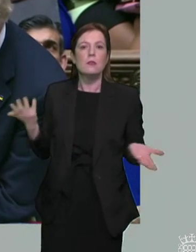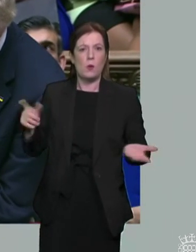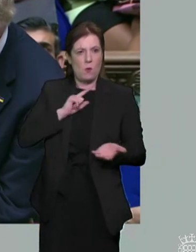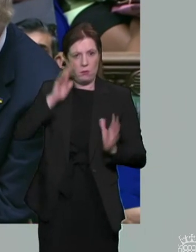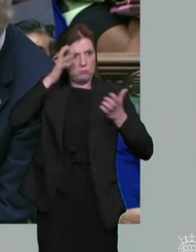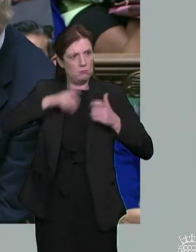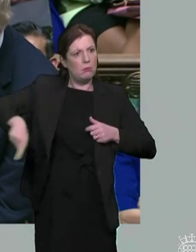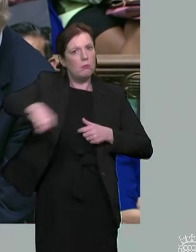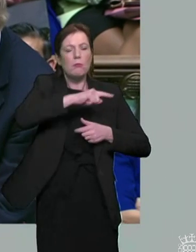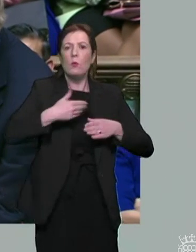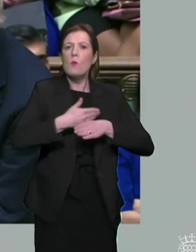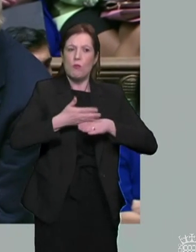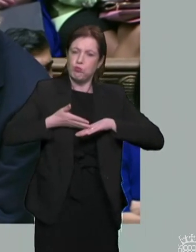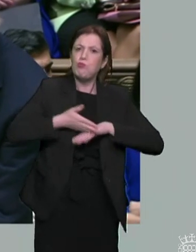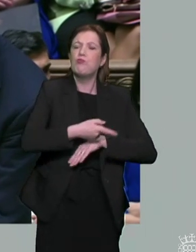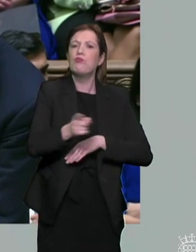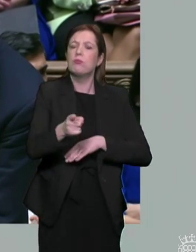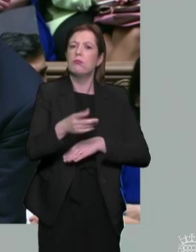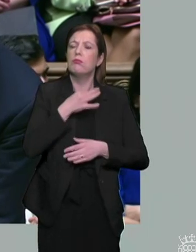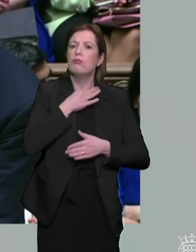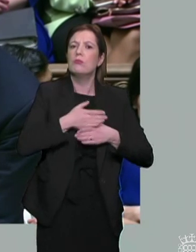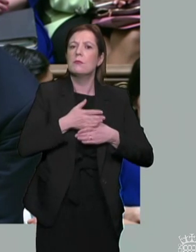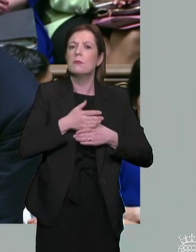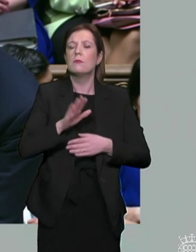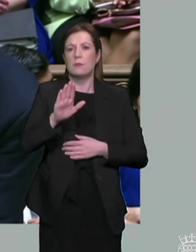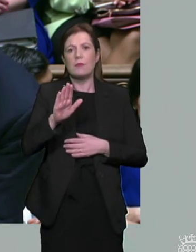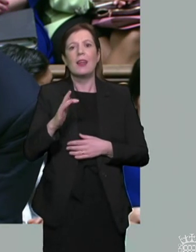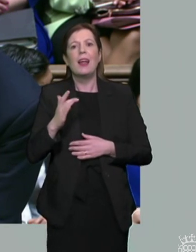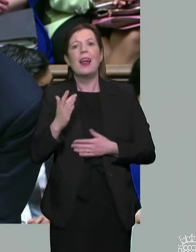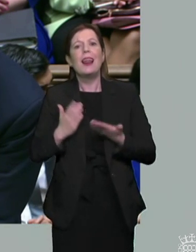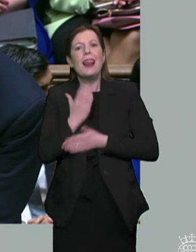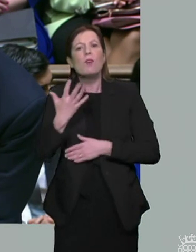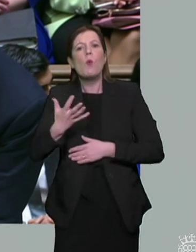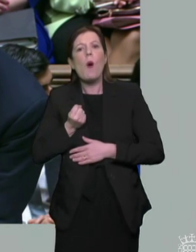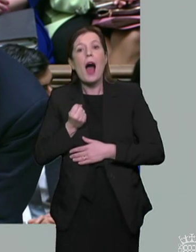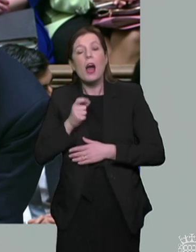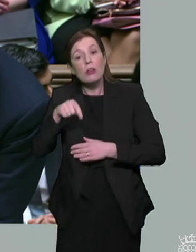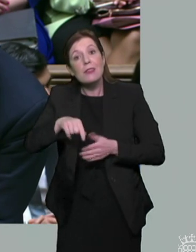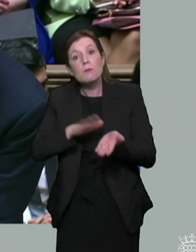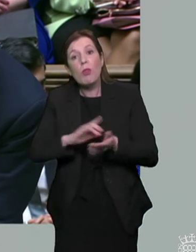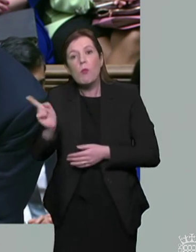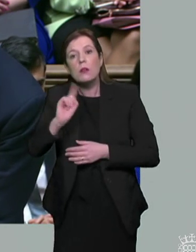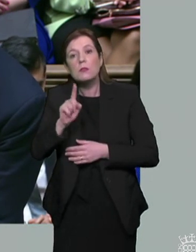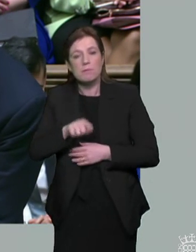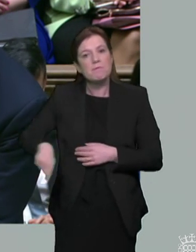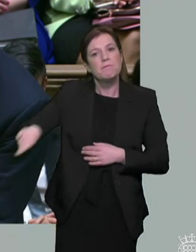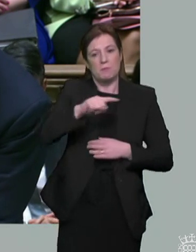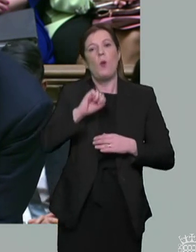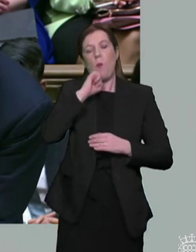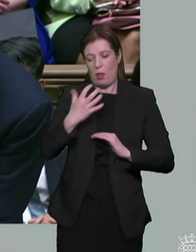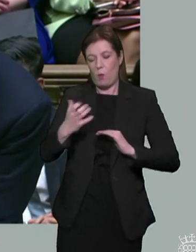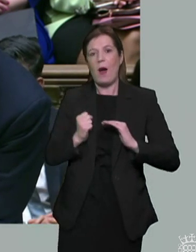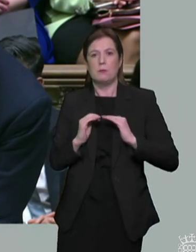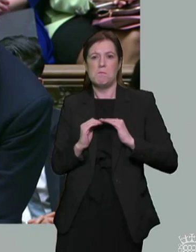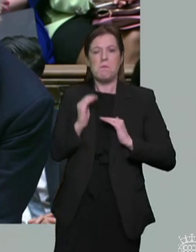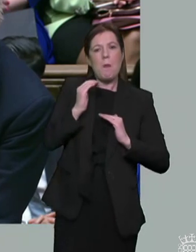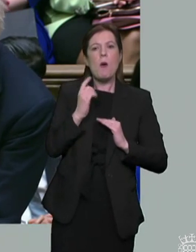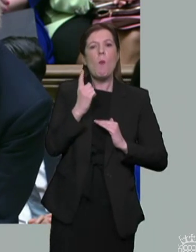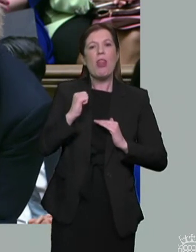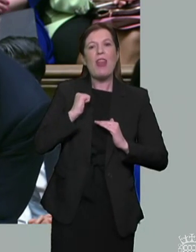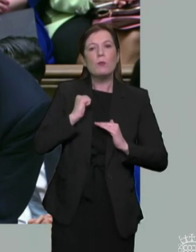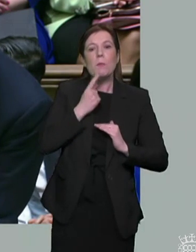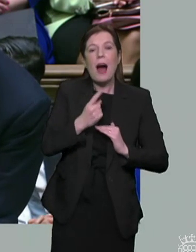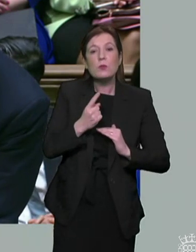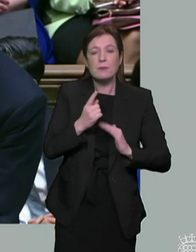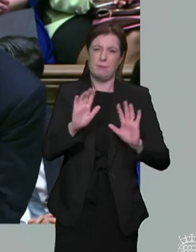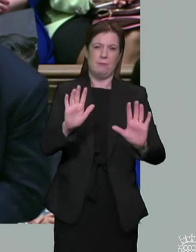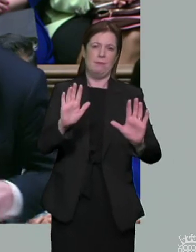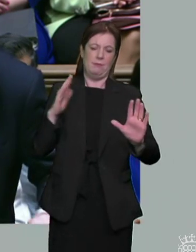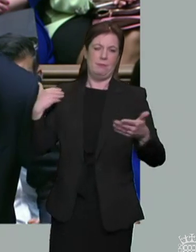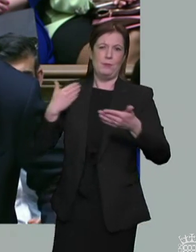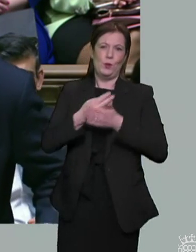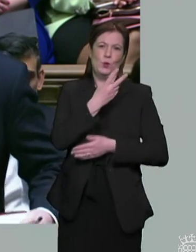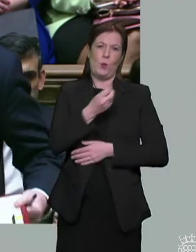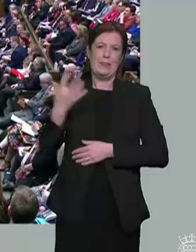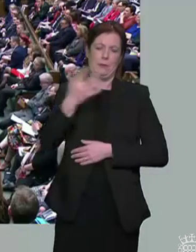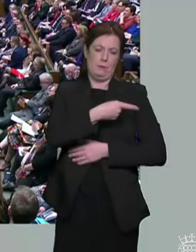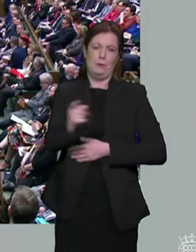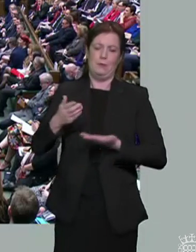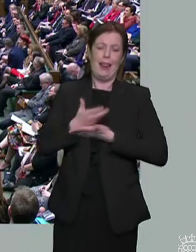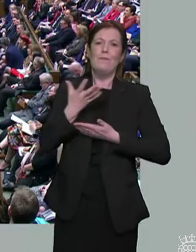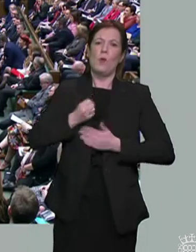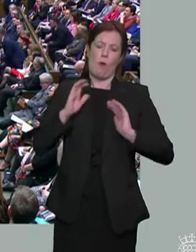What we are also doing this month, by the way, is lifting the living wage for all workers across our country by a further £1,000, so it is up by £5,000 since 2015.